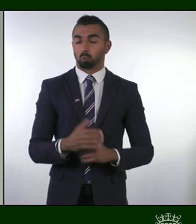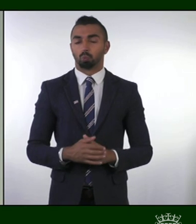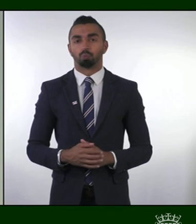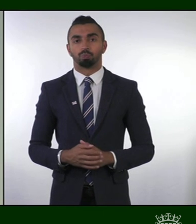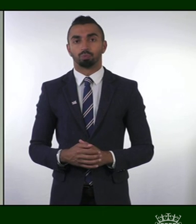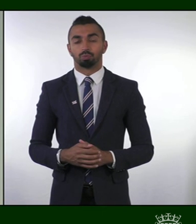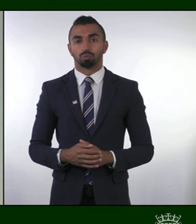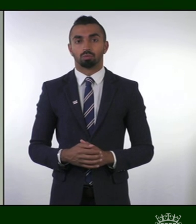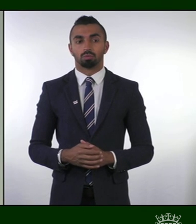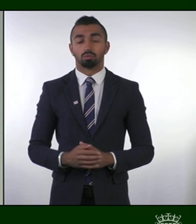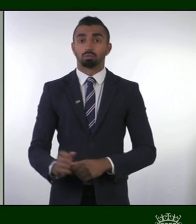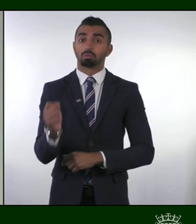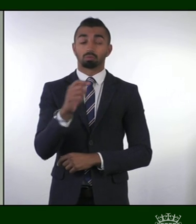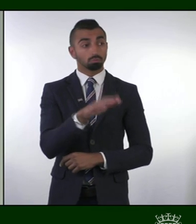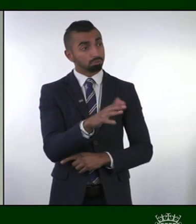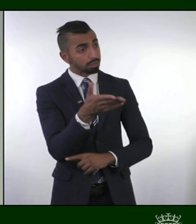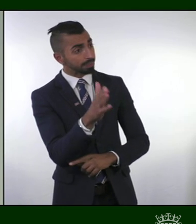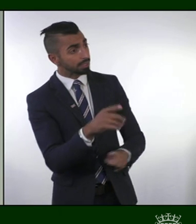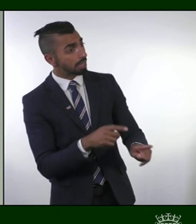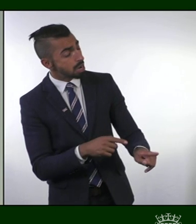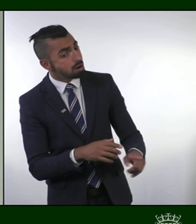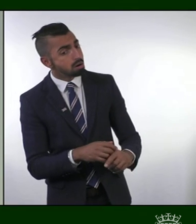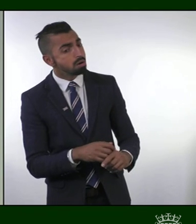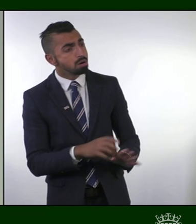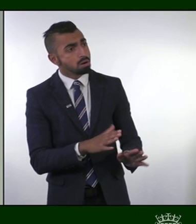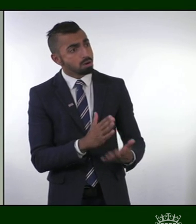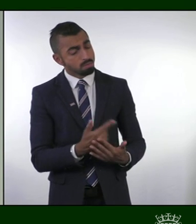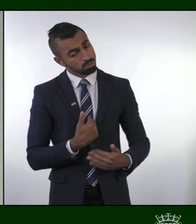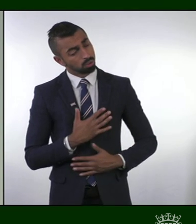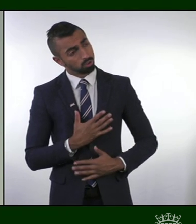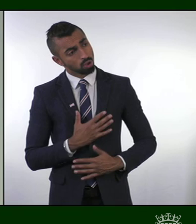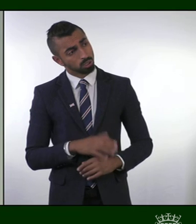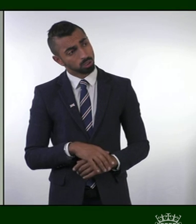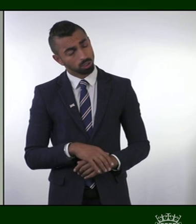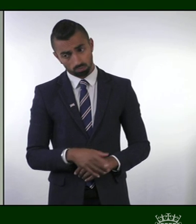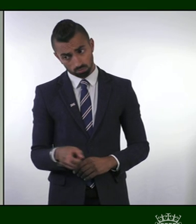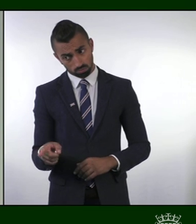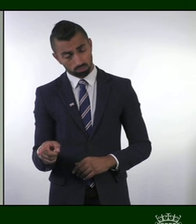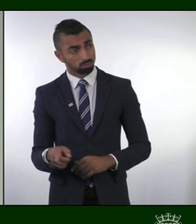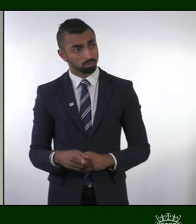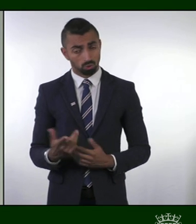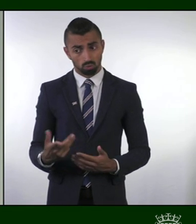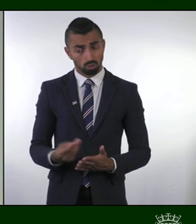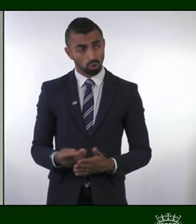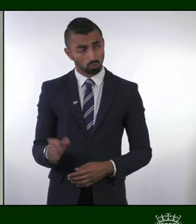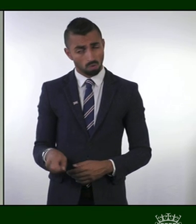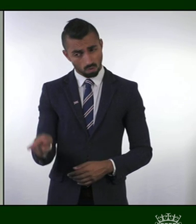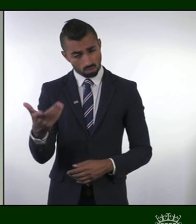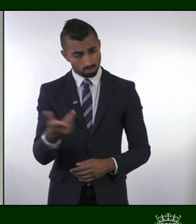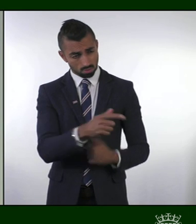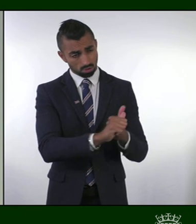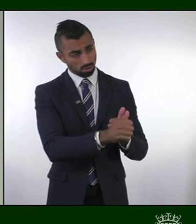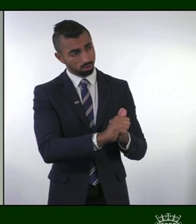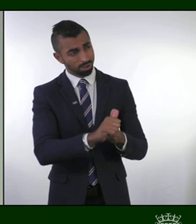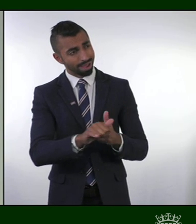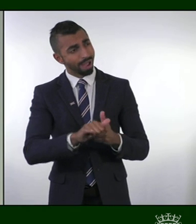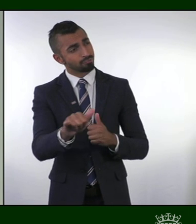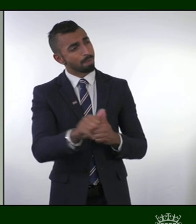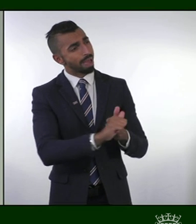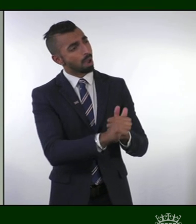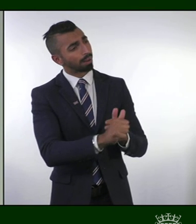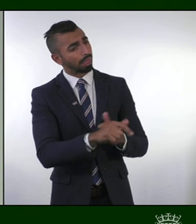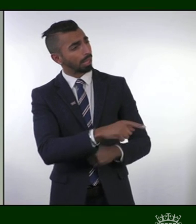I am genuinely surprised that the Chancellor has not today brought forward a flexible furlough scheme for aviation, which he knows will have a longer recovery tail.